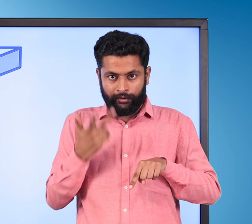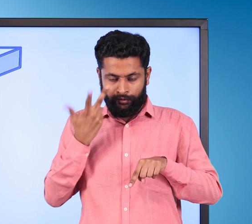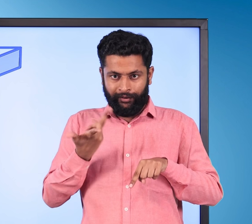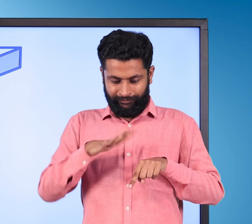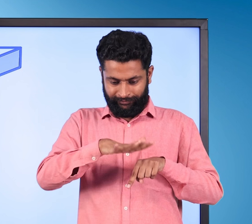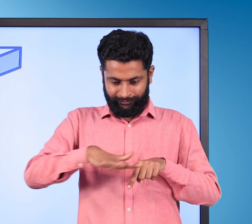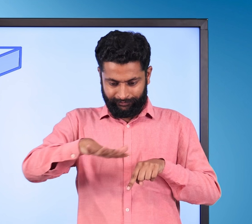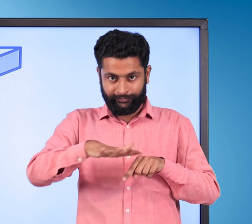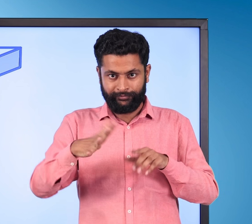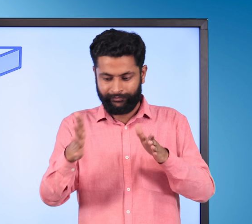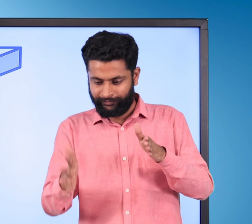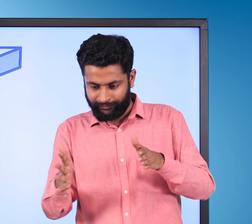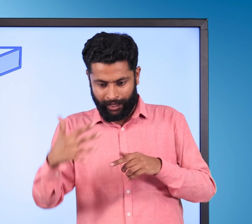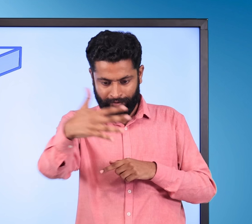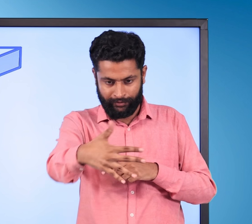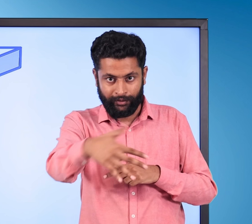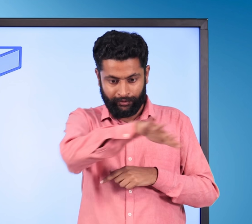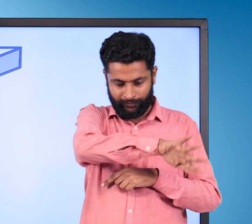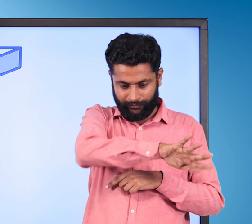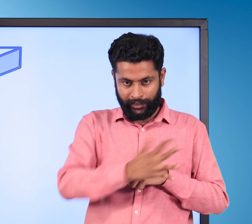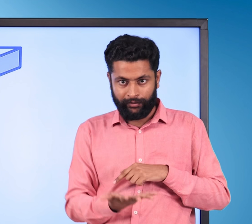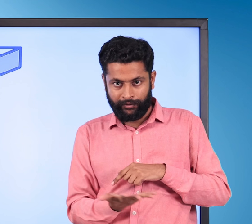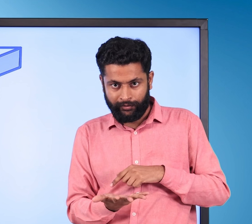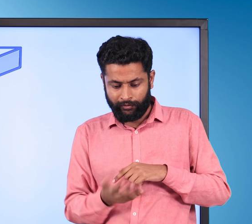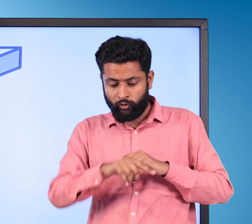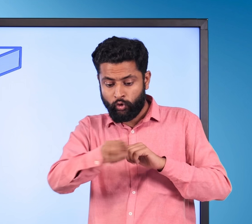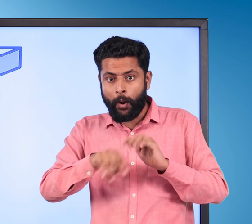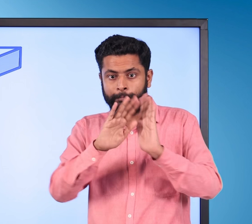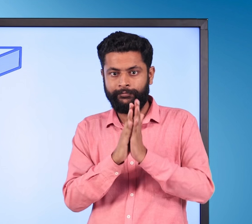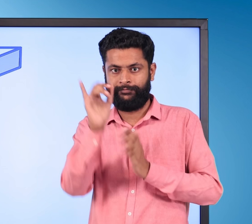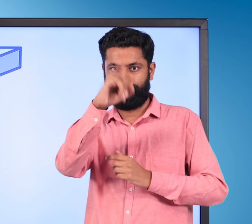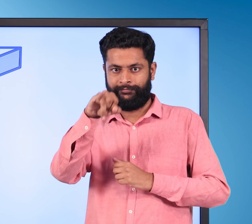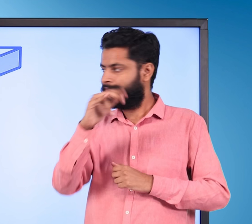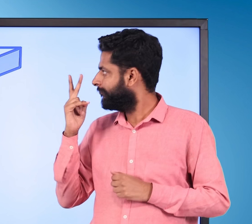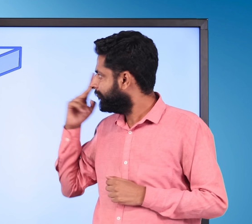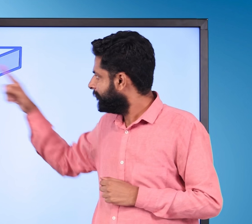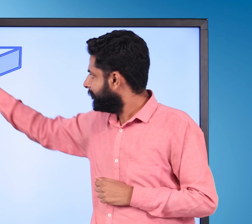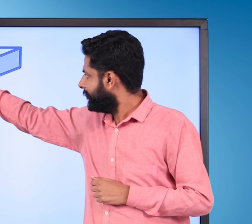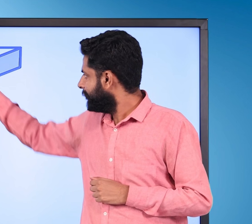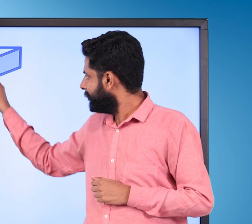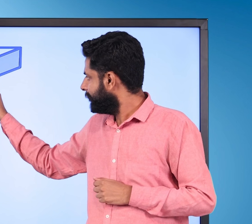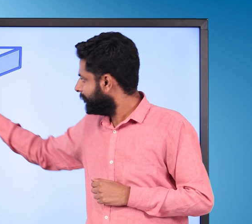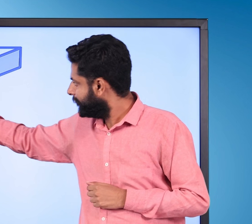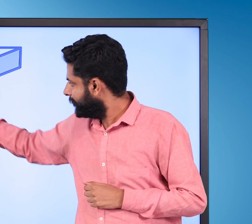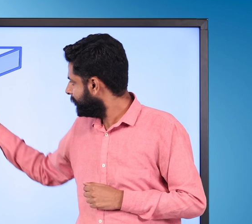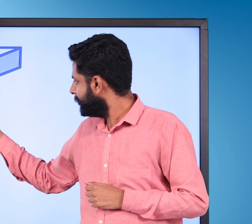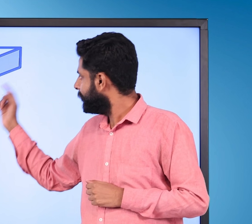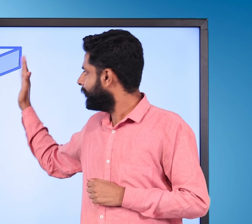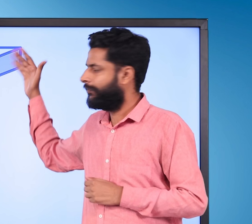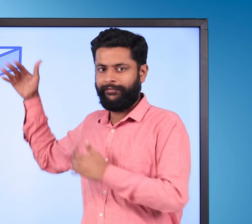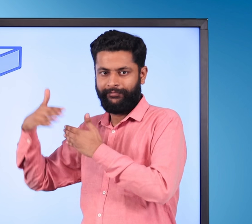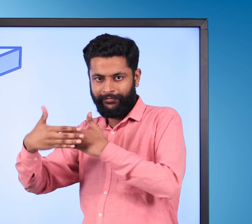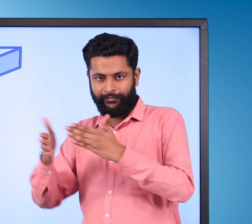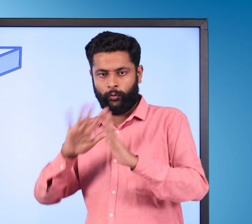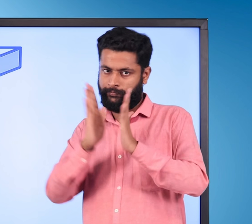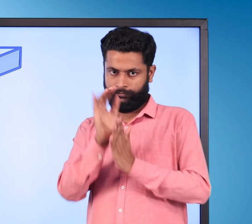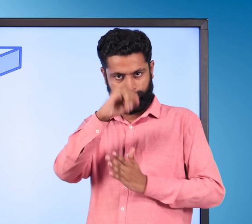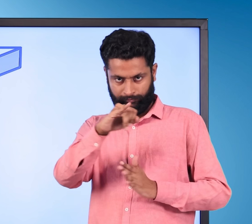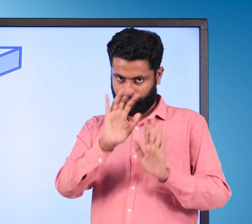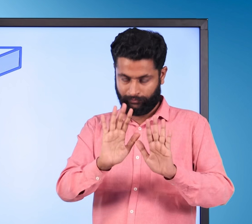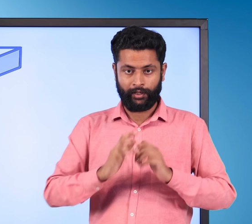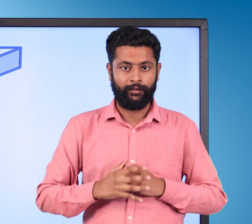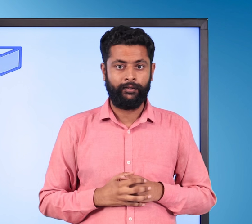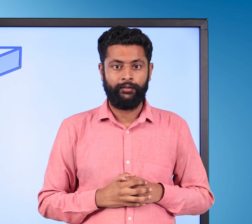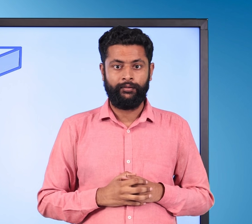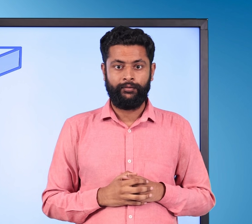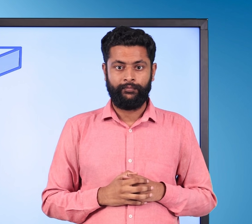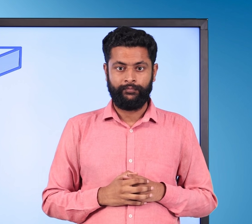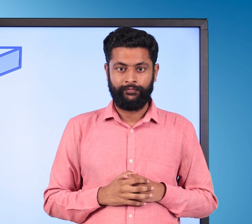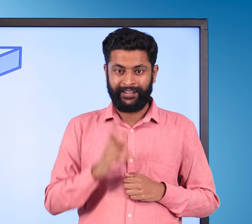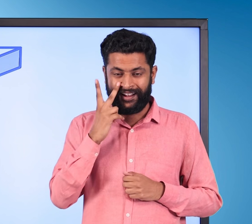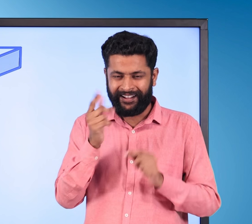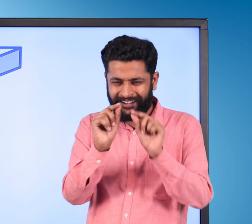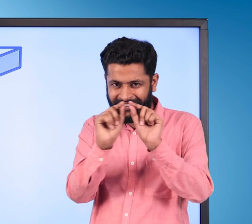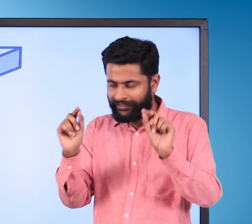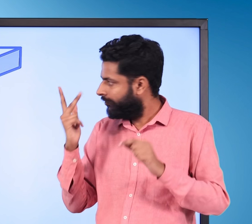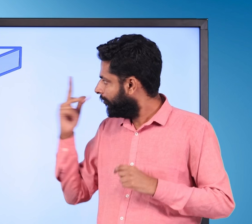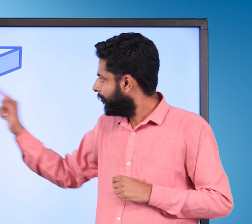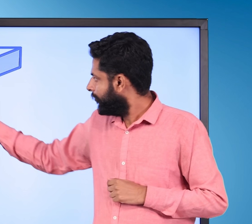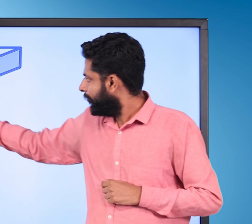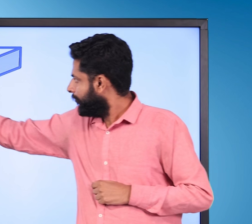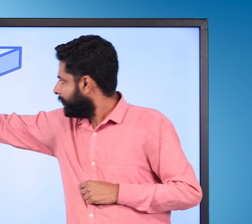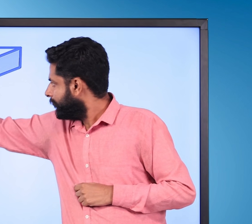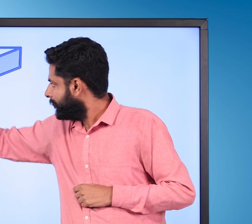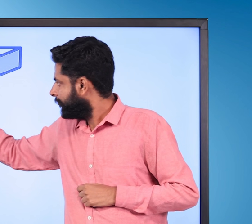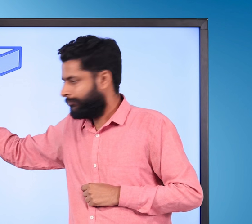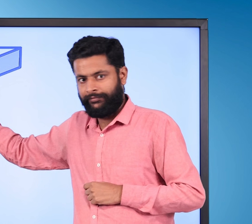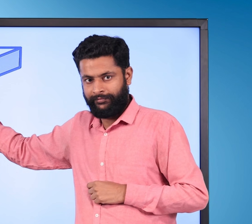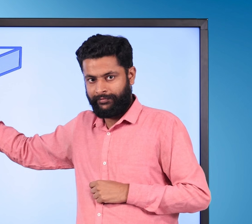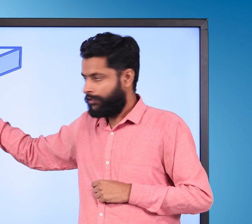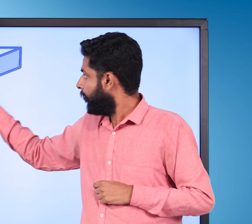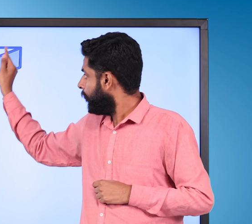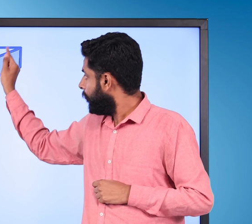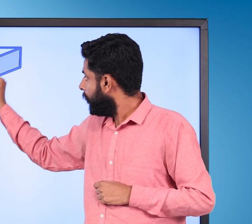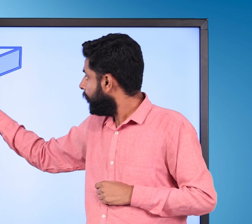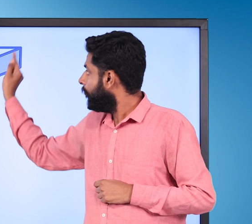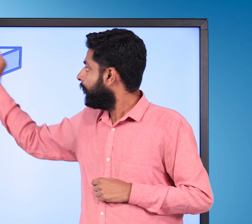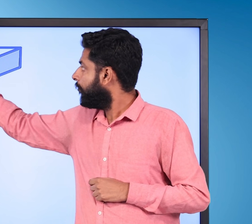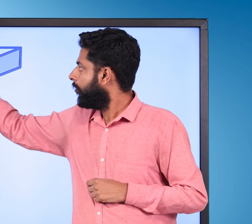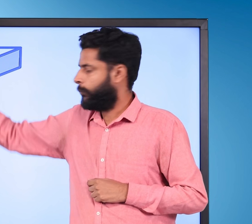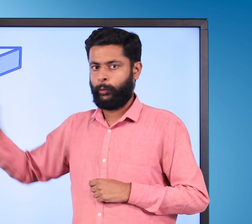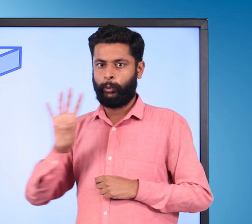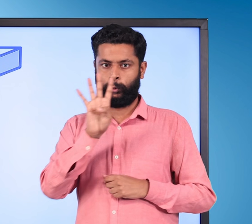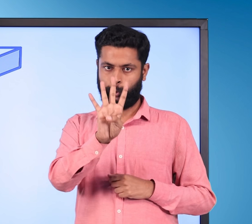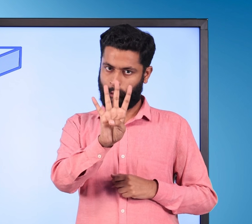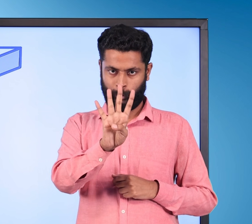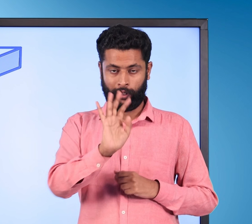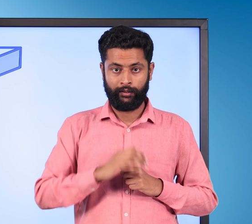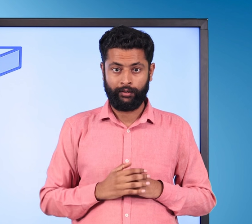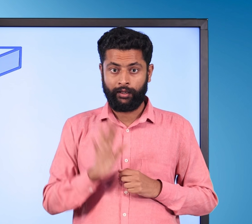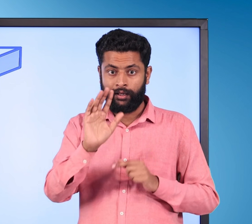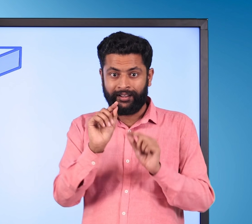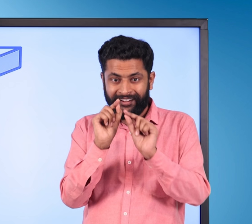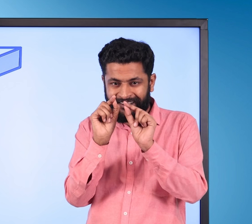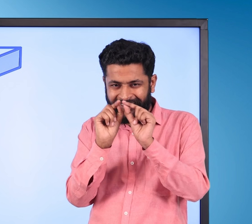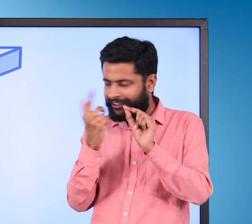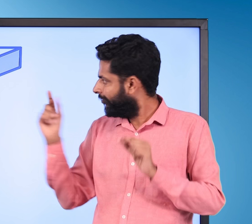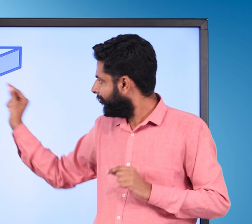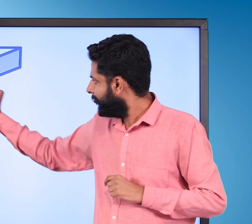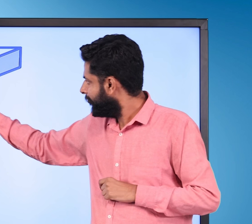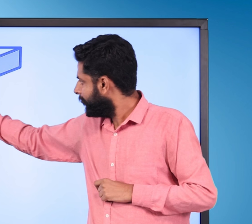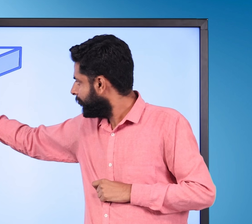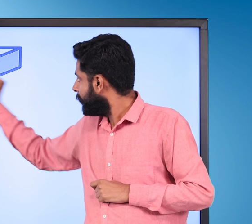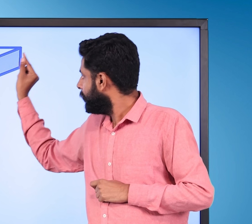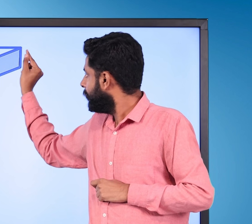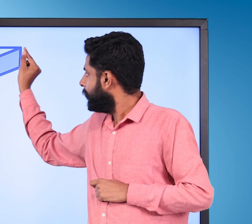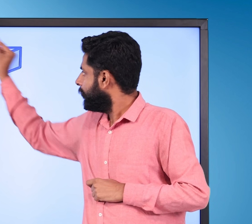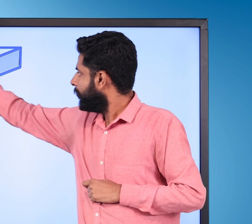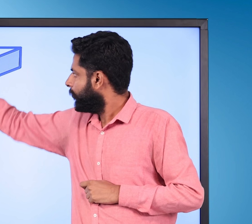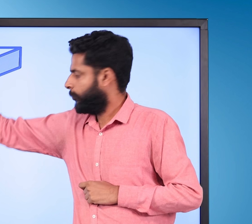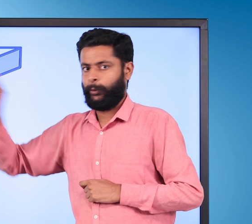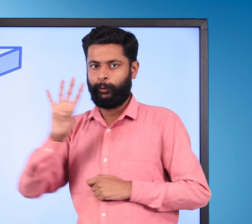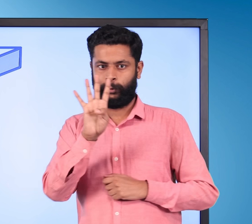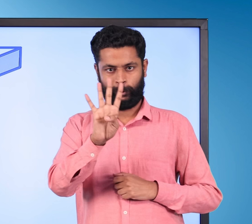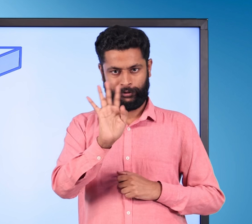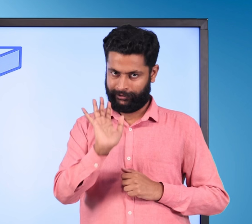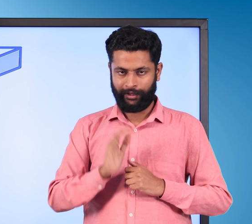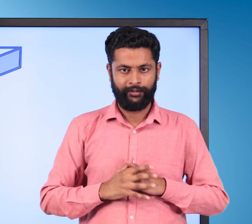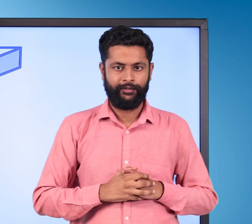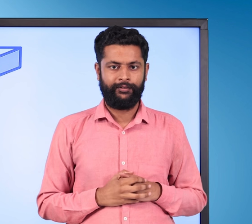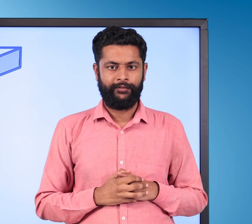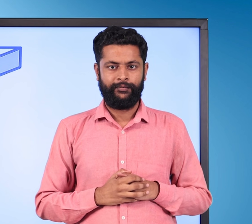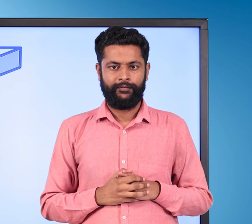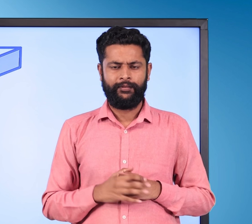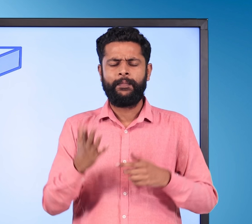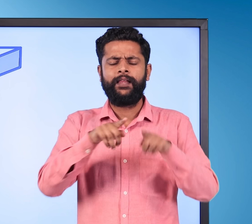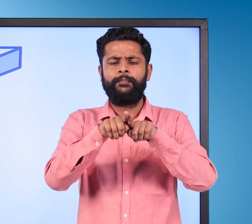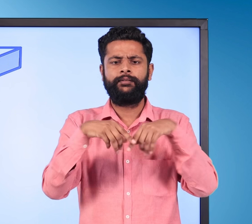It has 6 faces. Each face has 4 edges and 4 vertices.